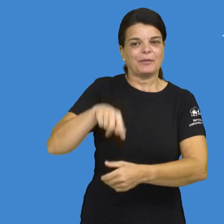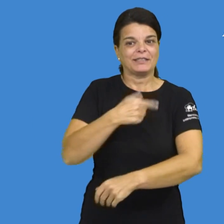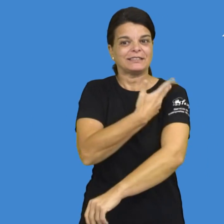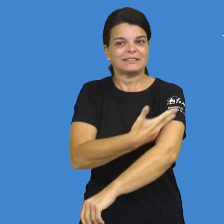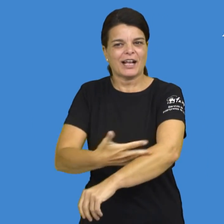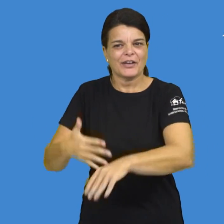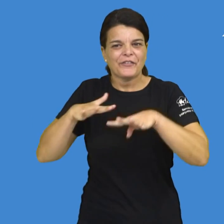sangre